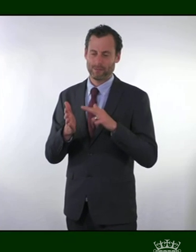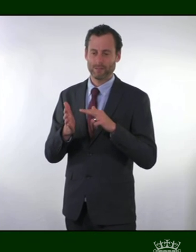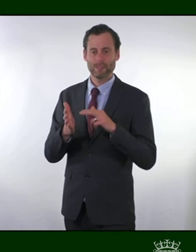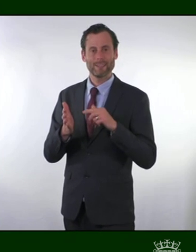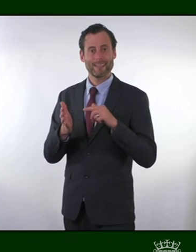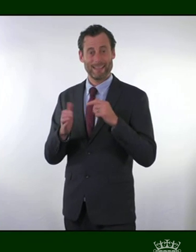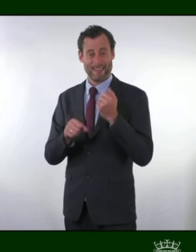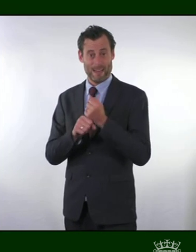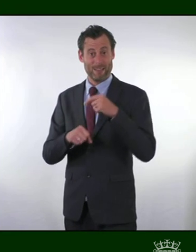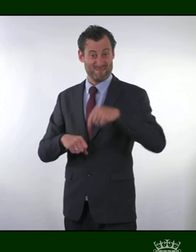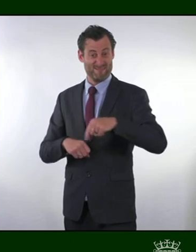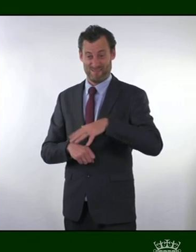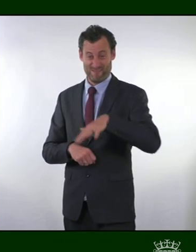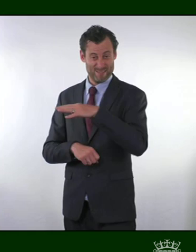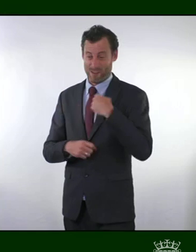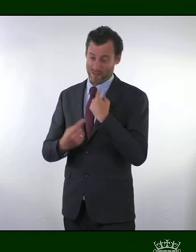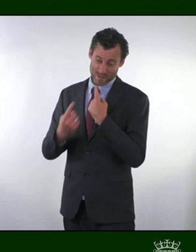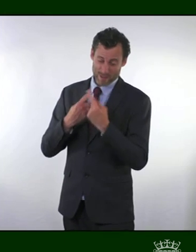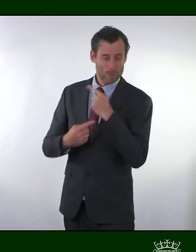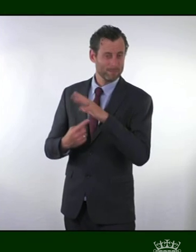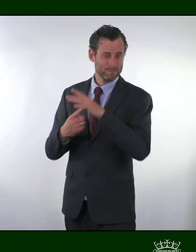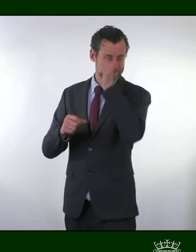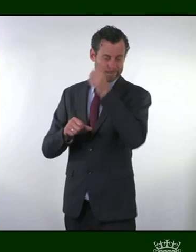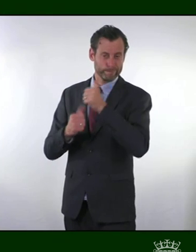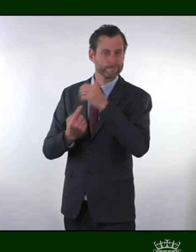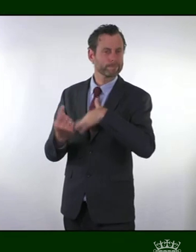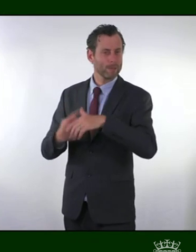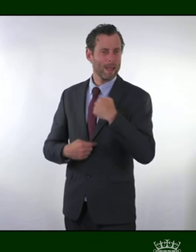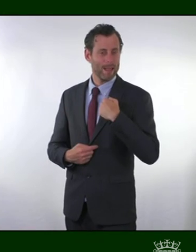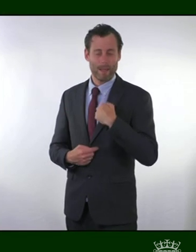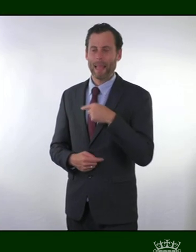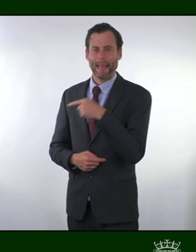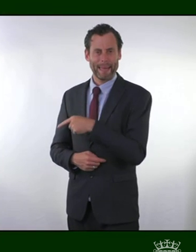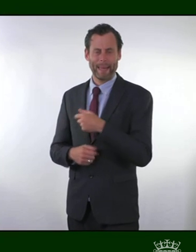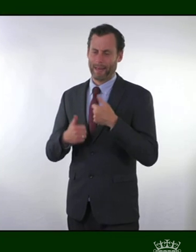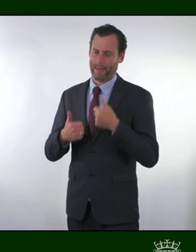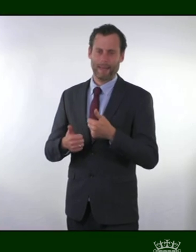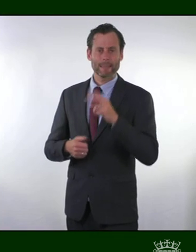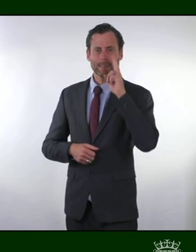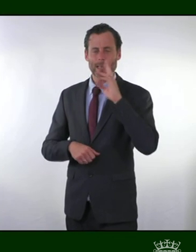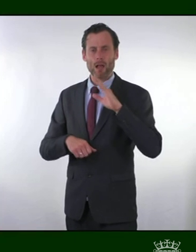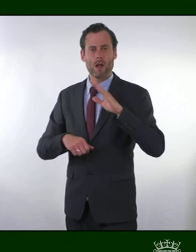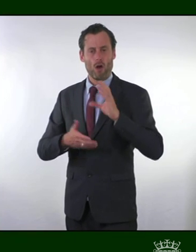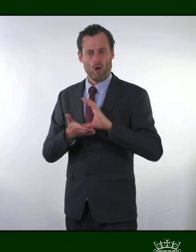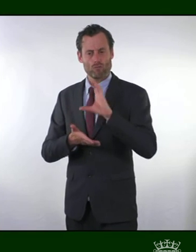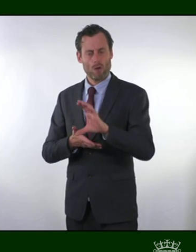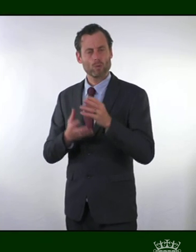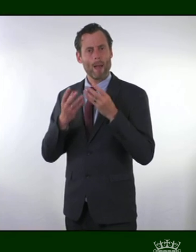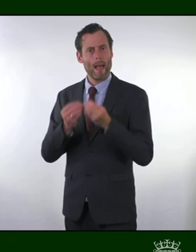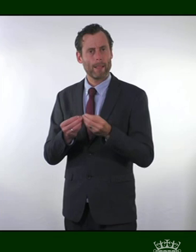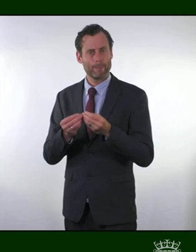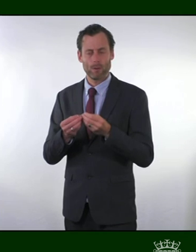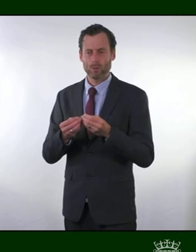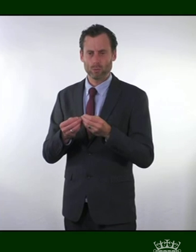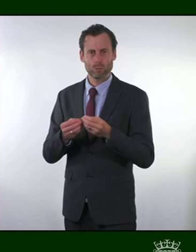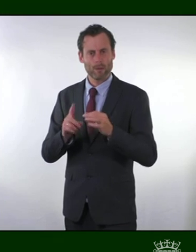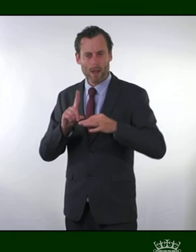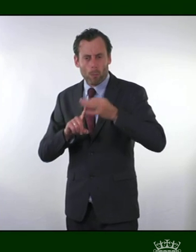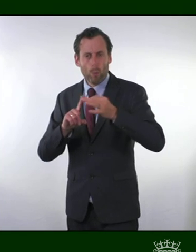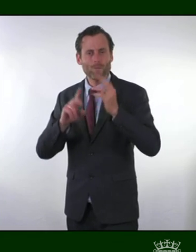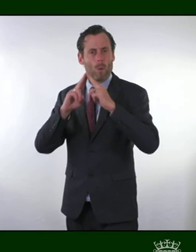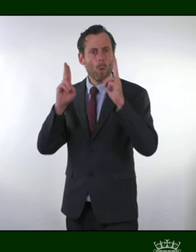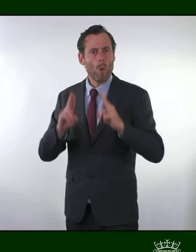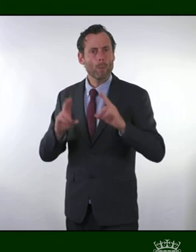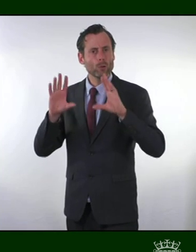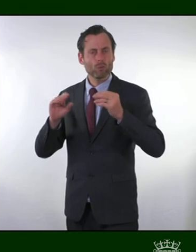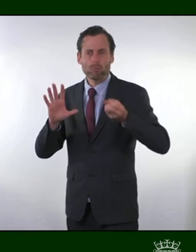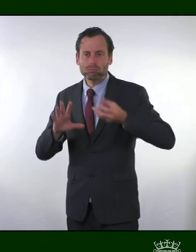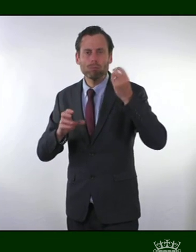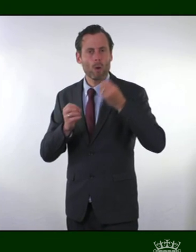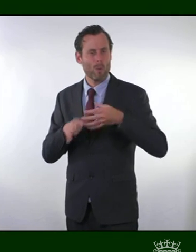I spoke to him today, and he would welcome the green homes grant as a chance to cut emissions, but also to support plumbers, builders and other self-employed microbusinesses.